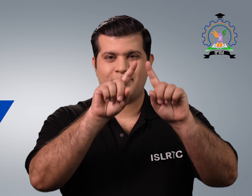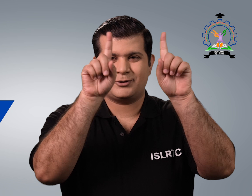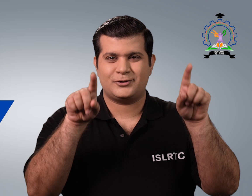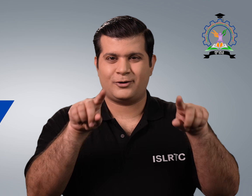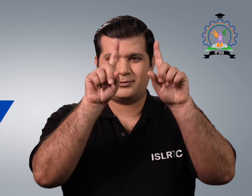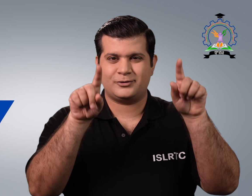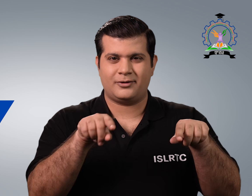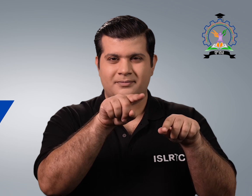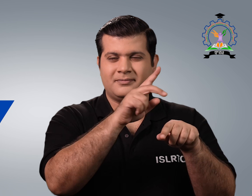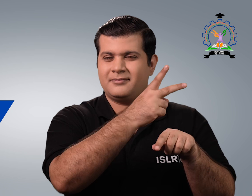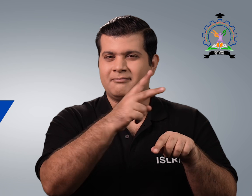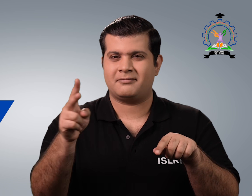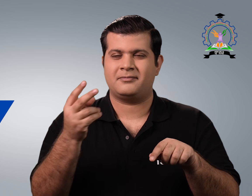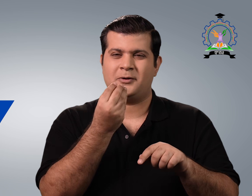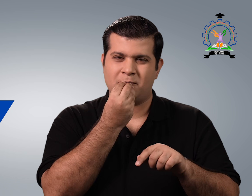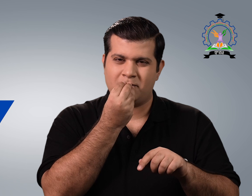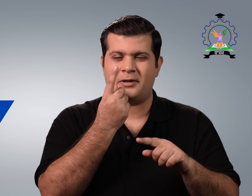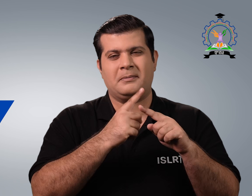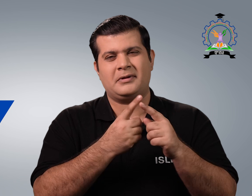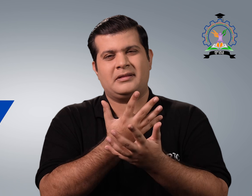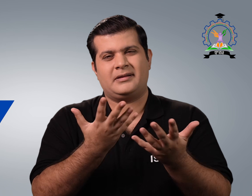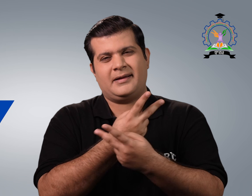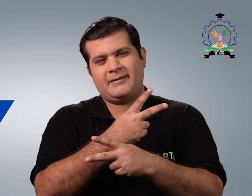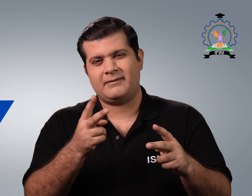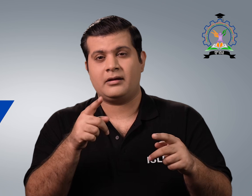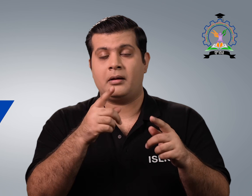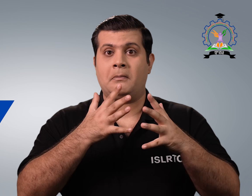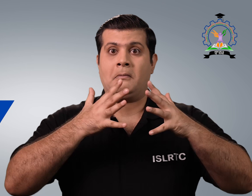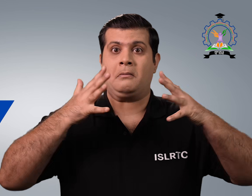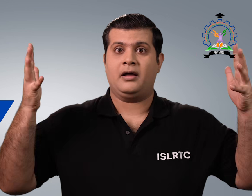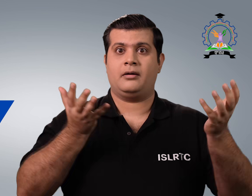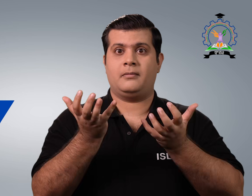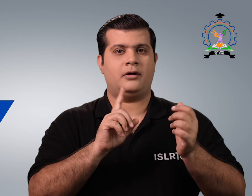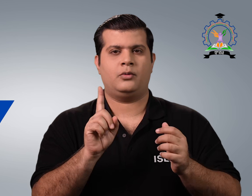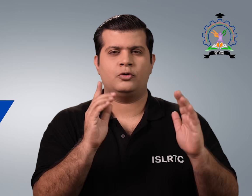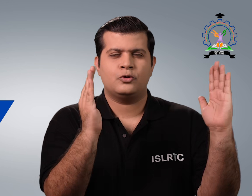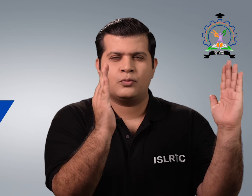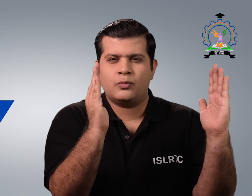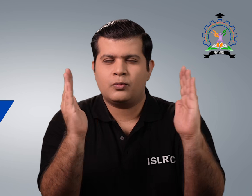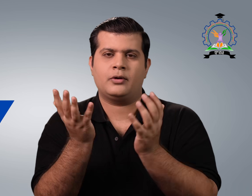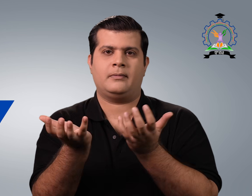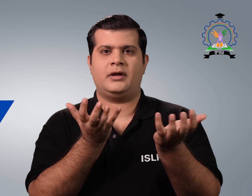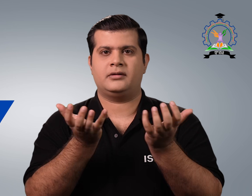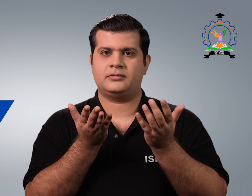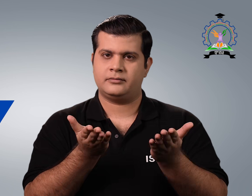A store that sells food and sometimes other goods, but is not as big as a supermarket.